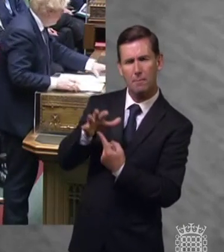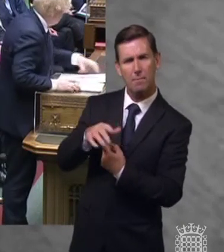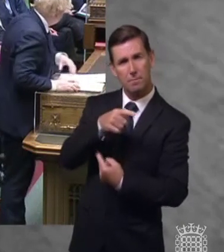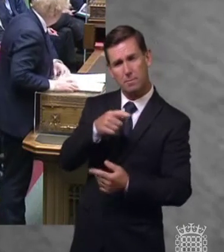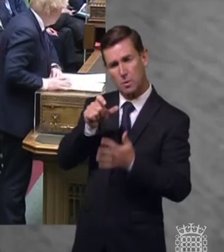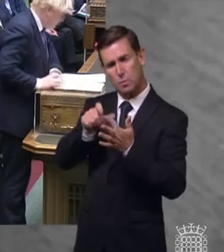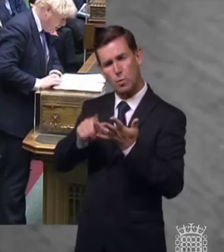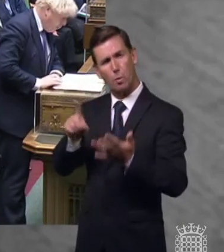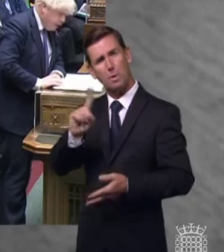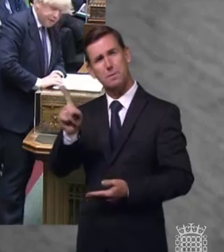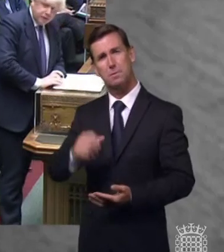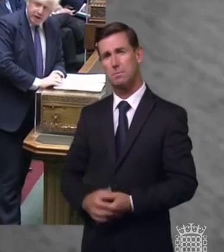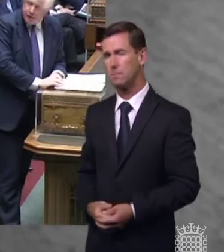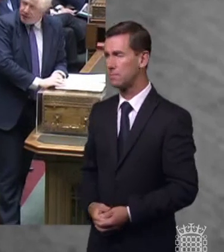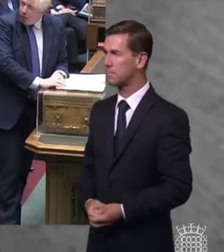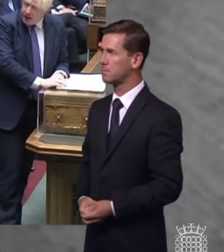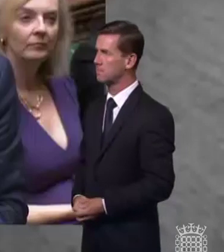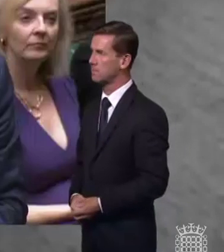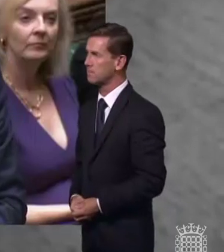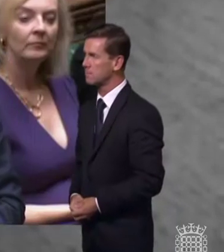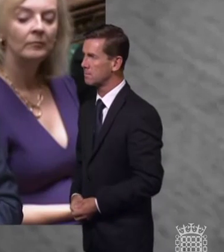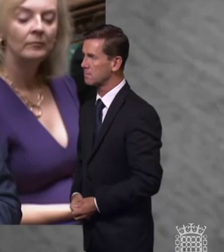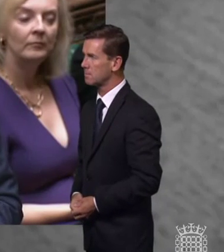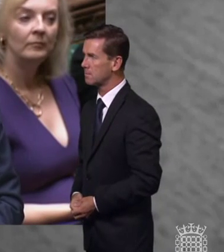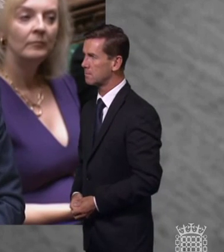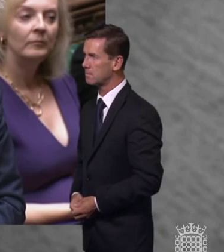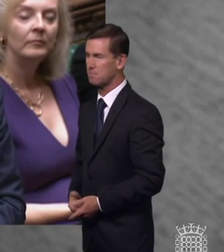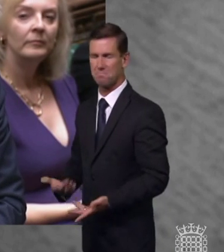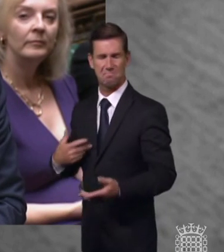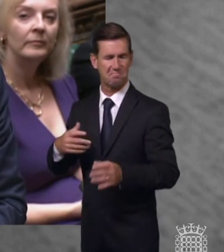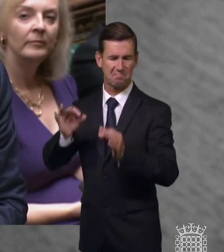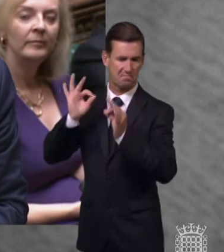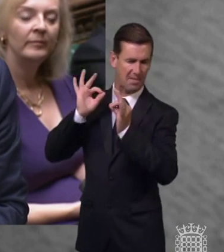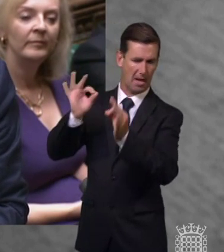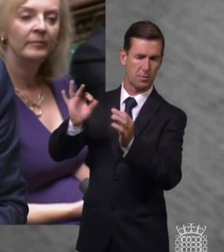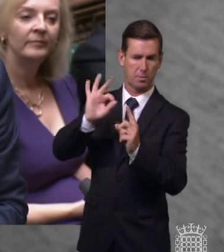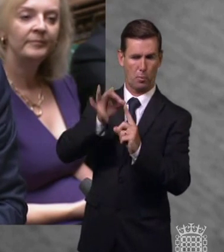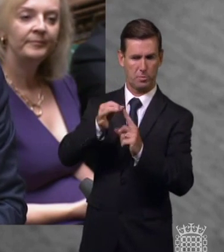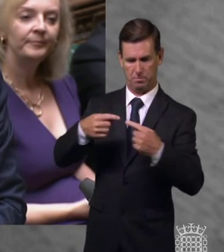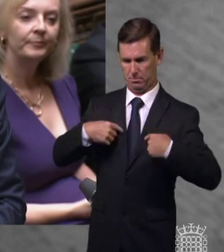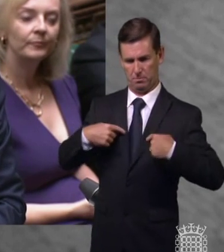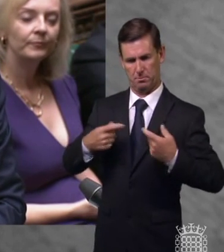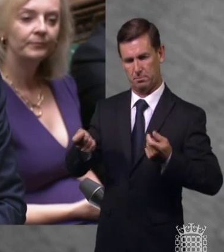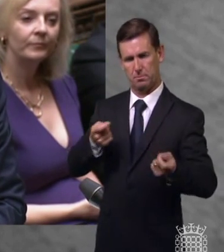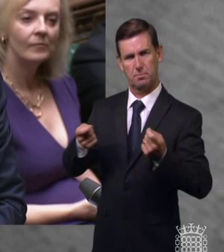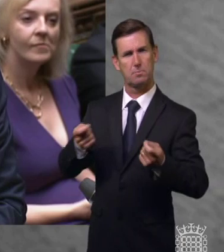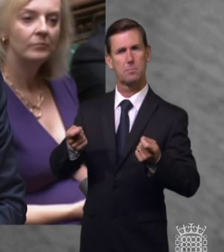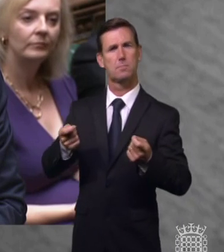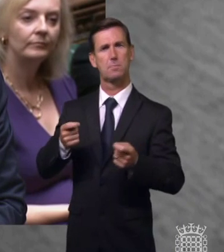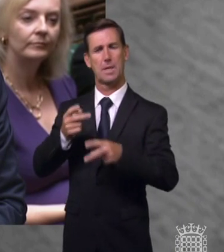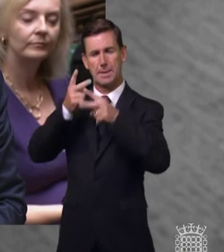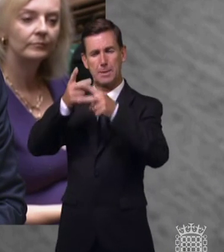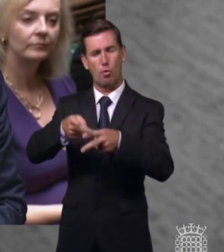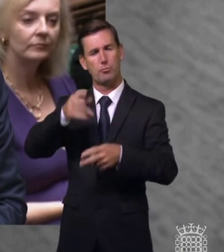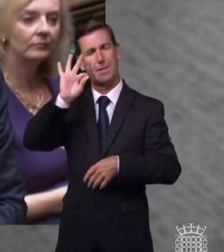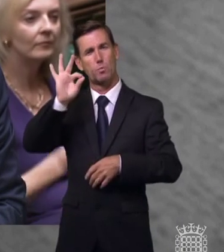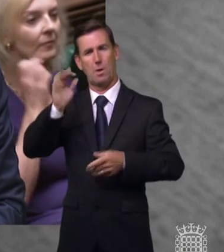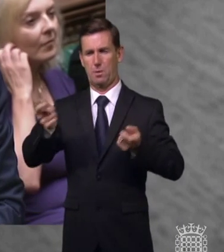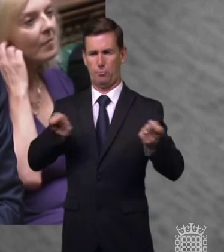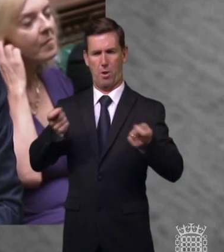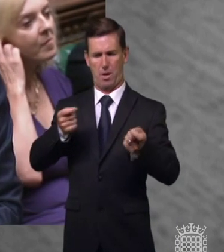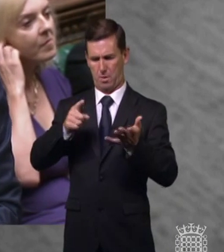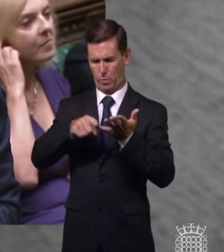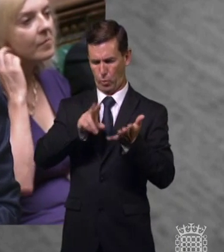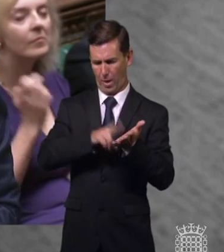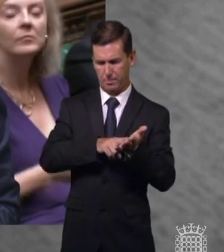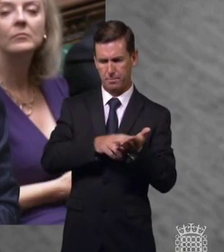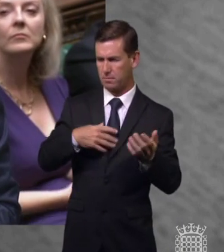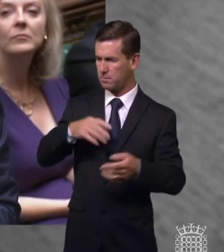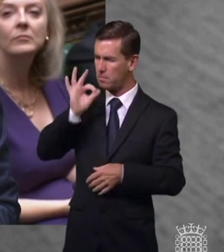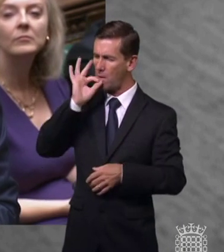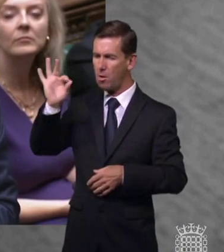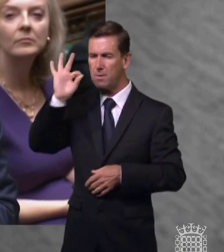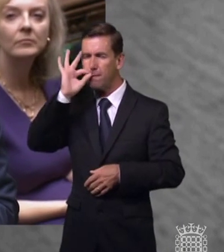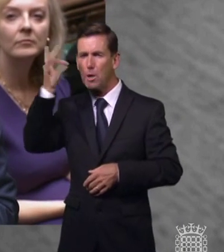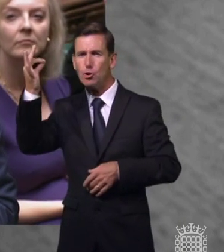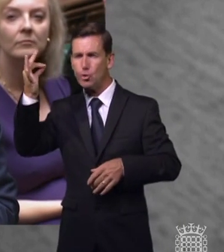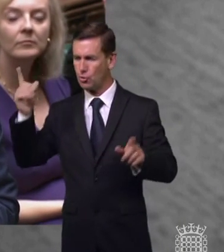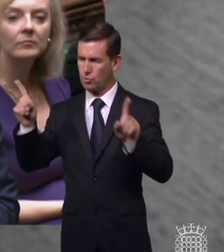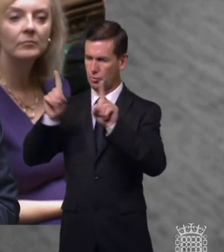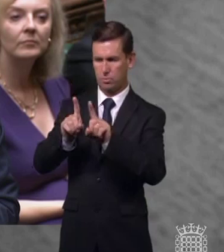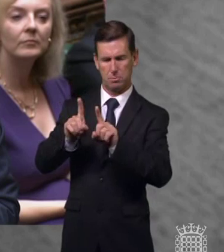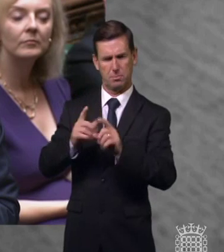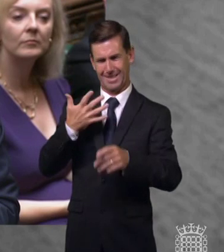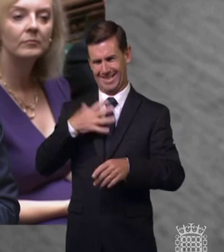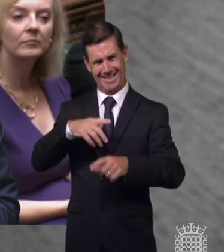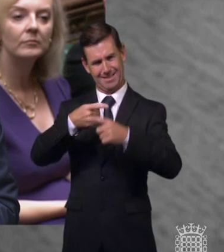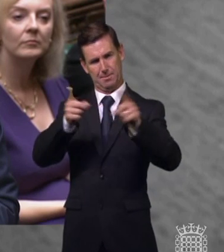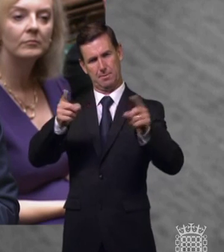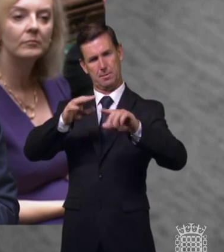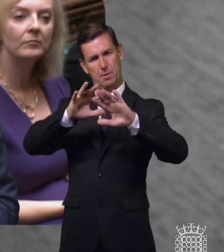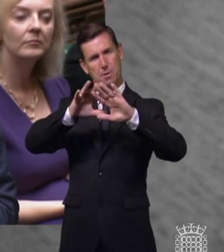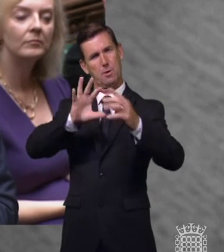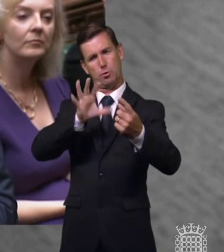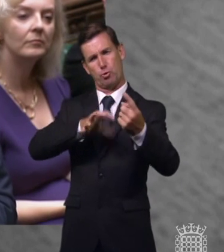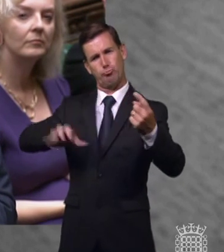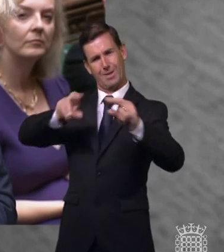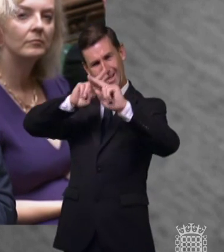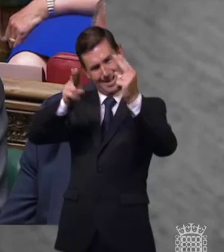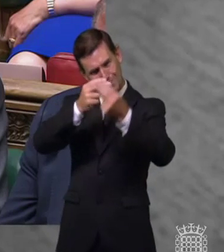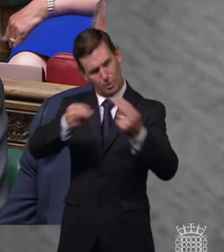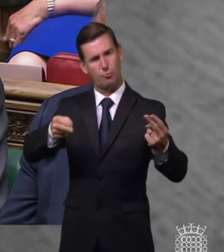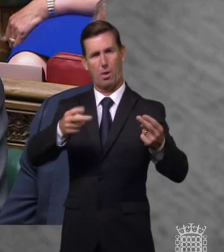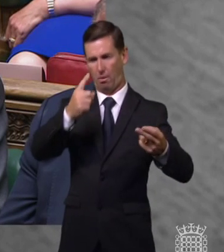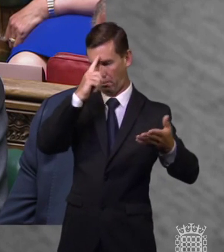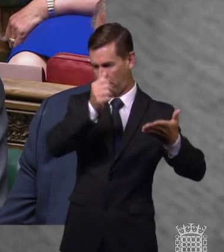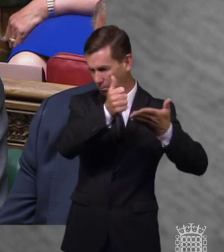My honourable Friend makes an excellent point, and that is why the UK has chaired the UN Security Council, and asked with our French friends to put a motion together to get the world to focus on the humanitarian needs of Afghanistan.